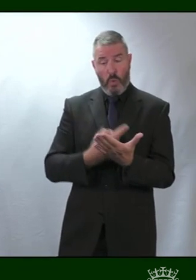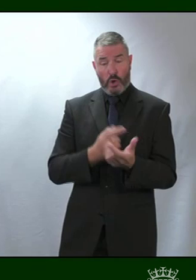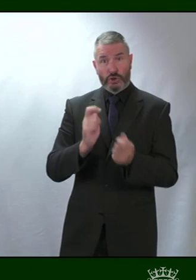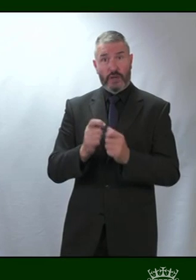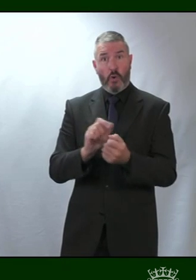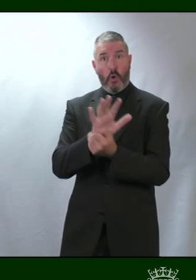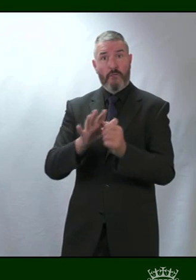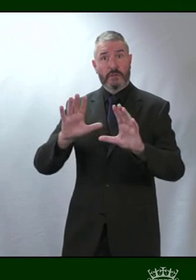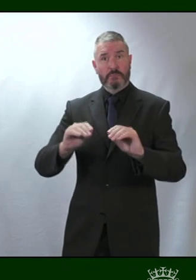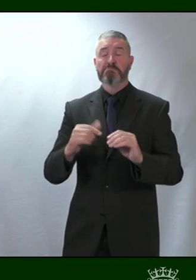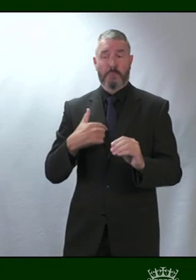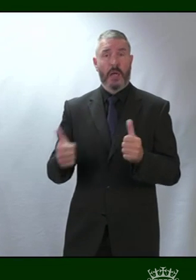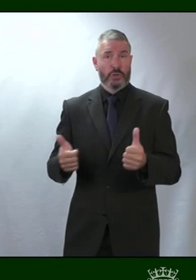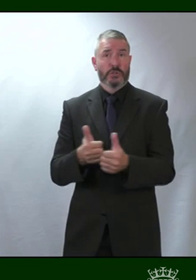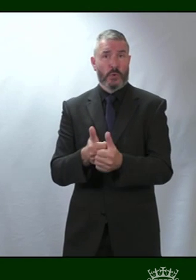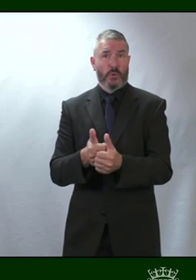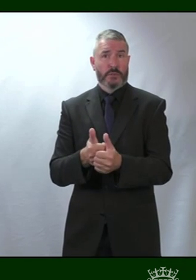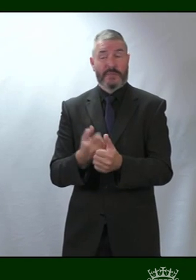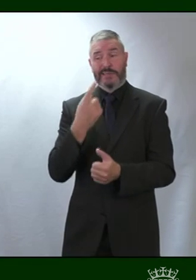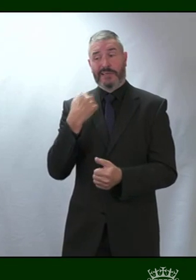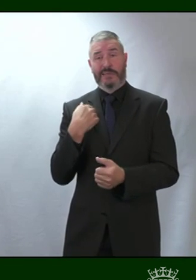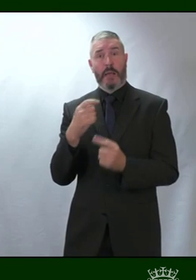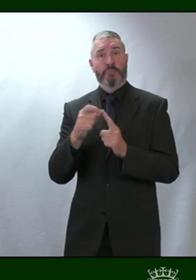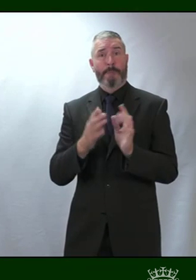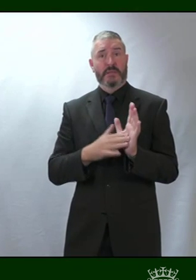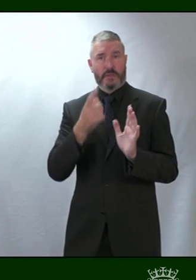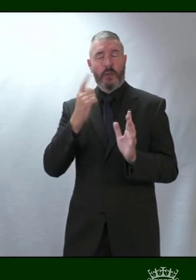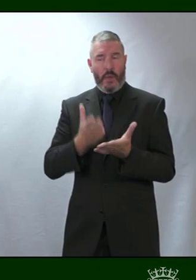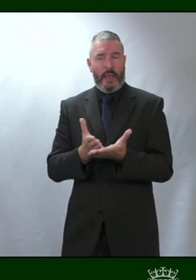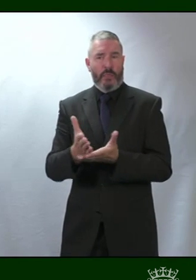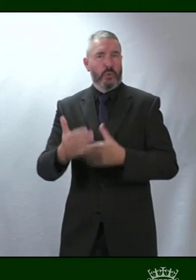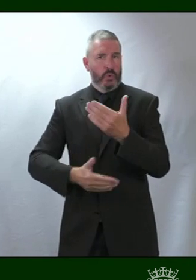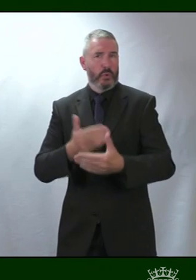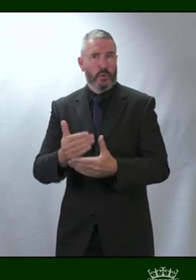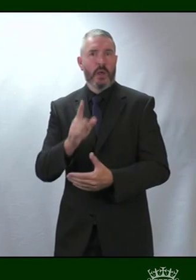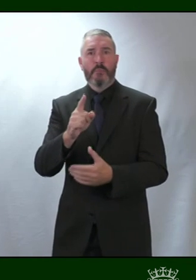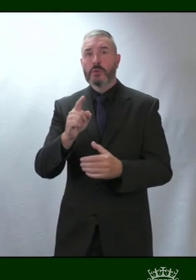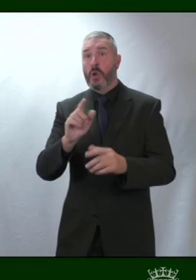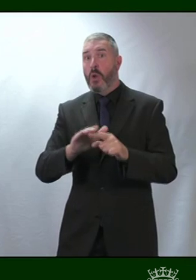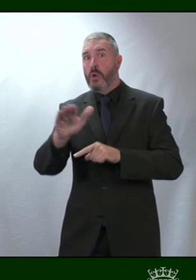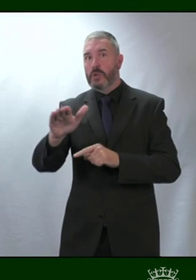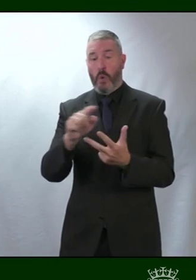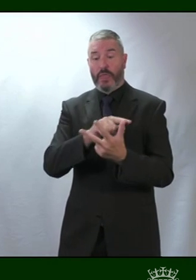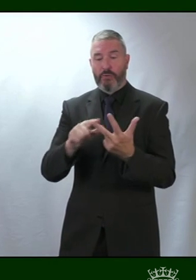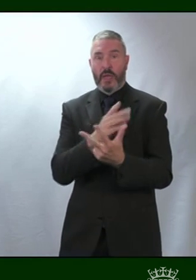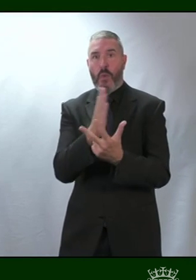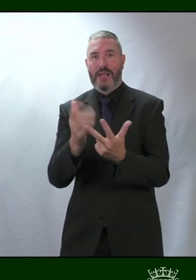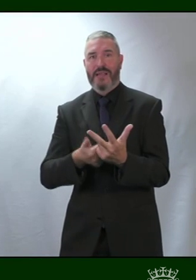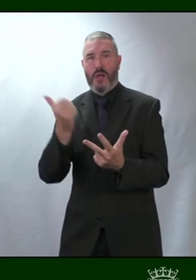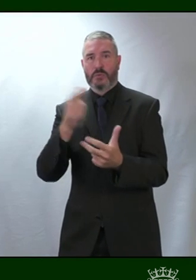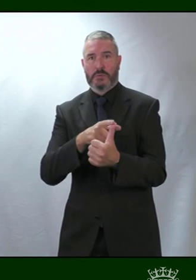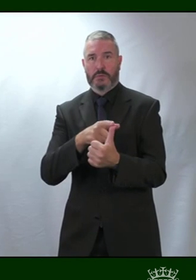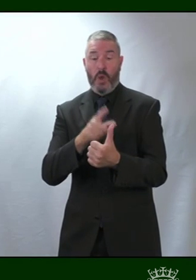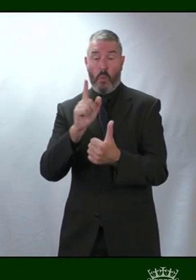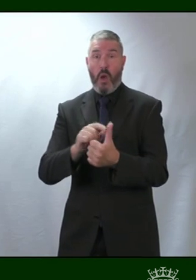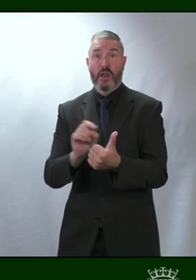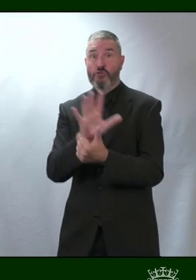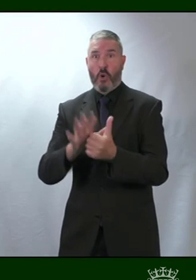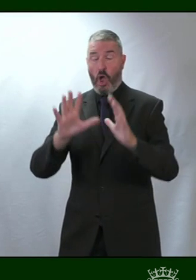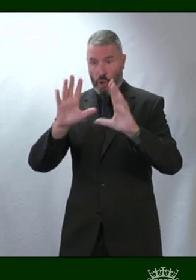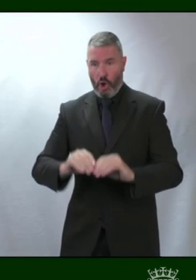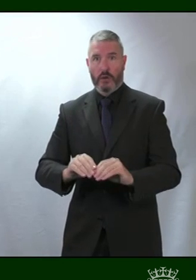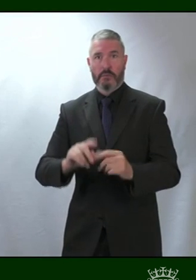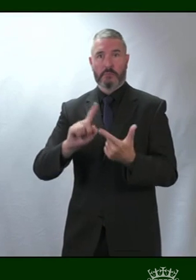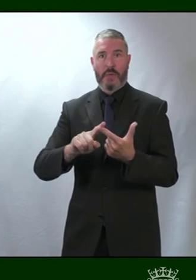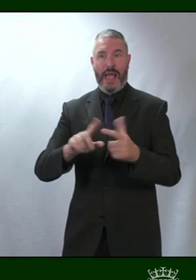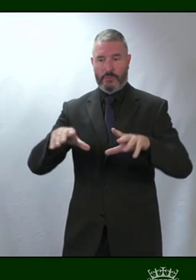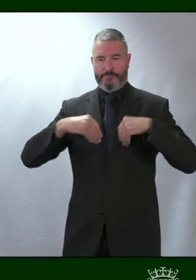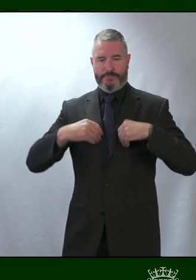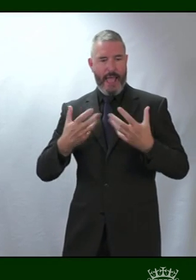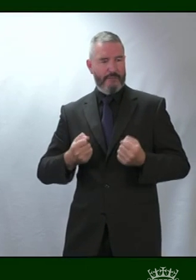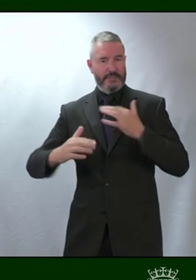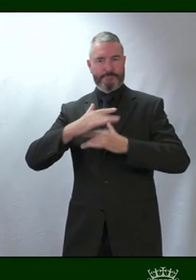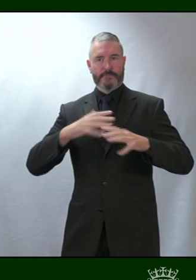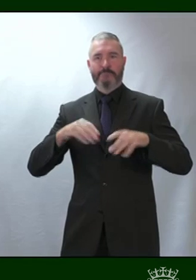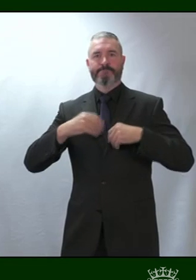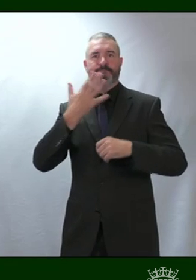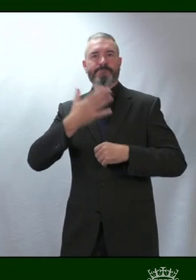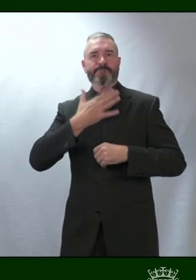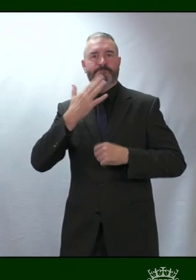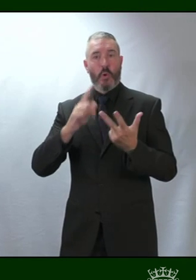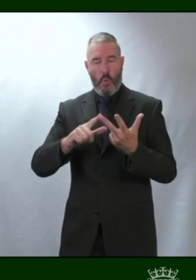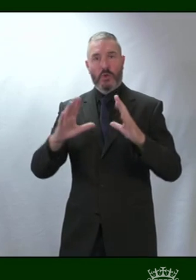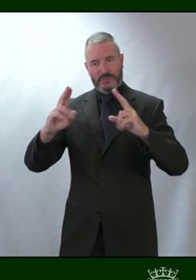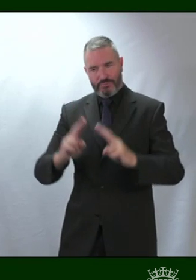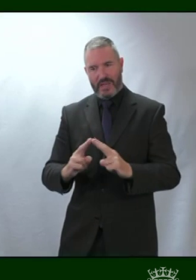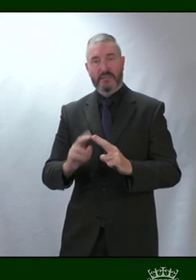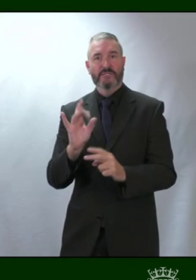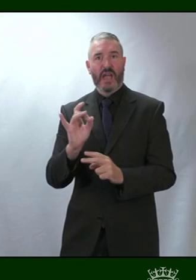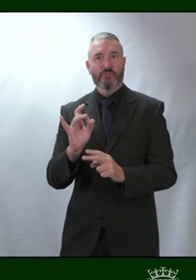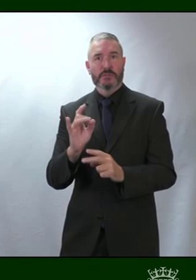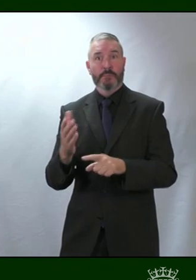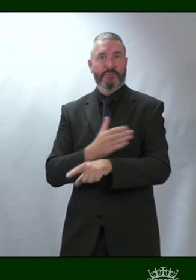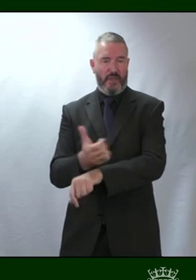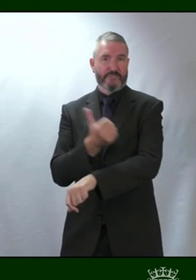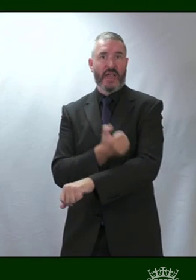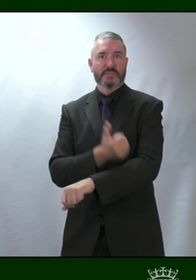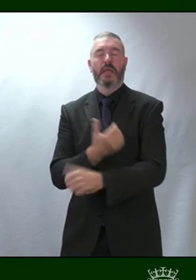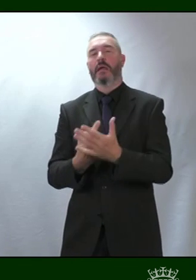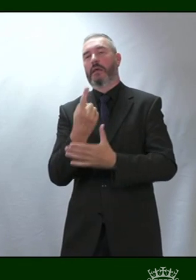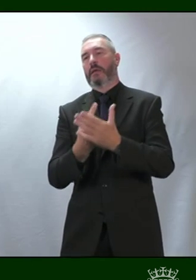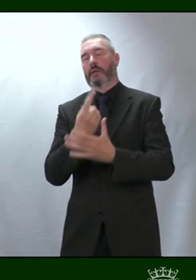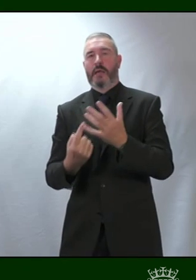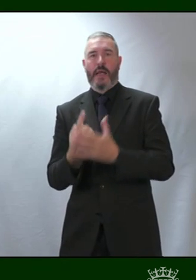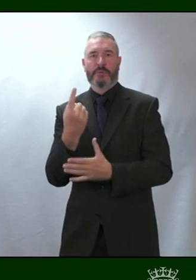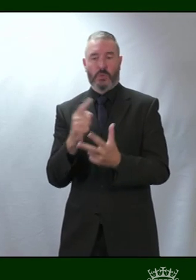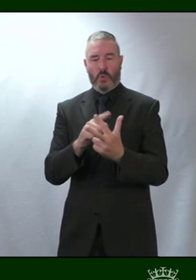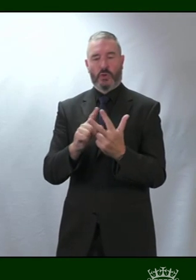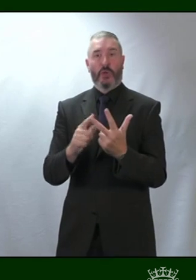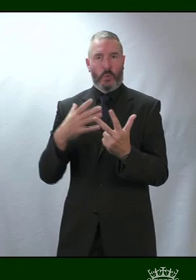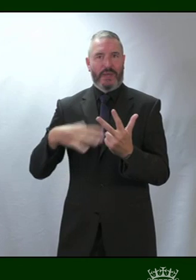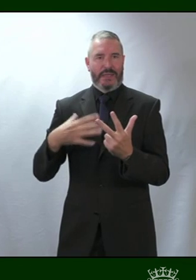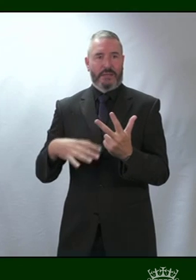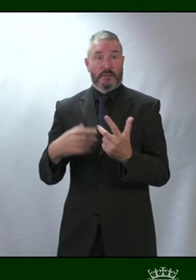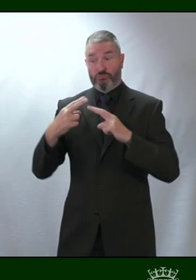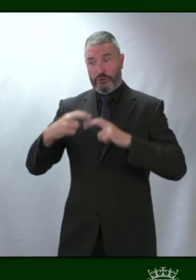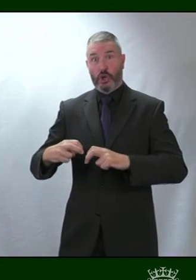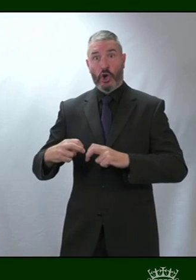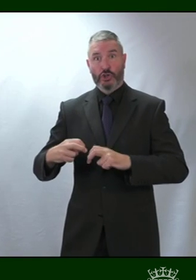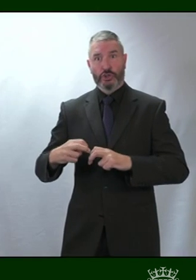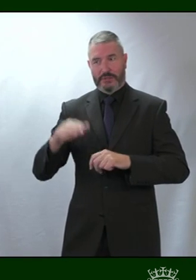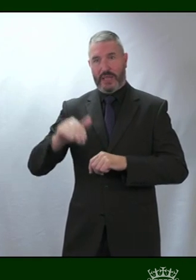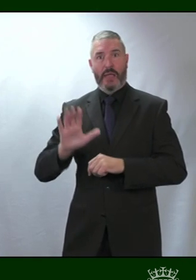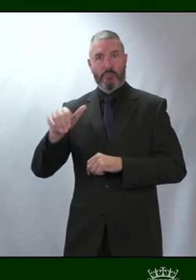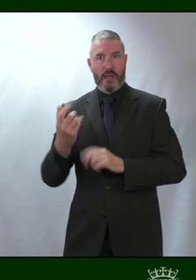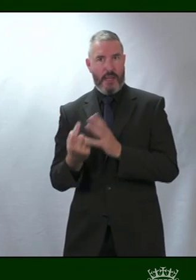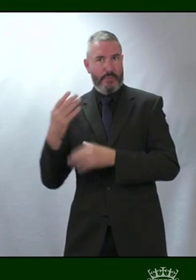My right hon. Friend the Prime Minister said we will get through this, but in the long term, there are only three routes out of this pandemic: one, eradicate the virus; two, gain herd immunity; or three, suppress the virus and reduce deaths until a vaccine or highly effective treatment arrives, such as the ones that the brilliant researchers of South Cambridgeshire are working on.